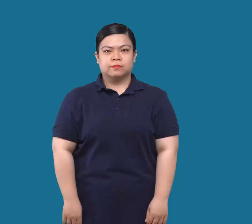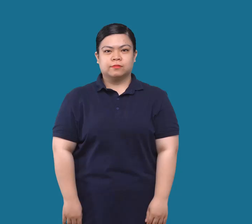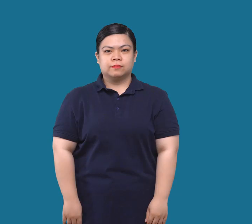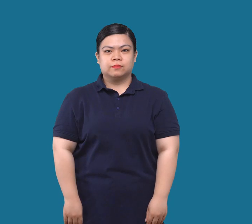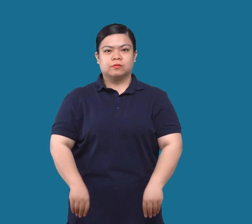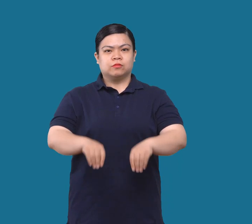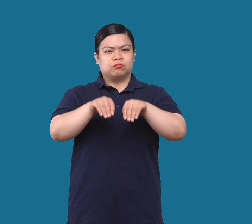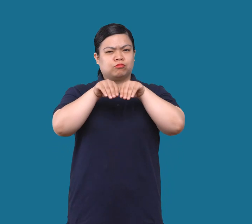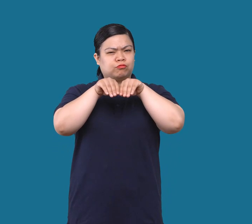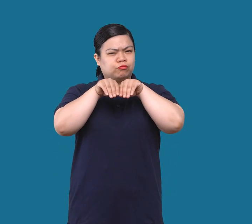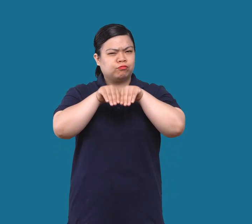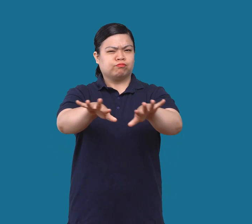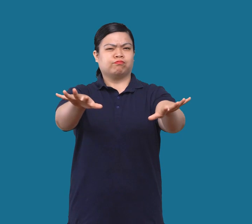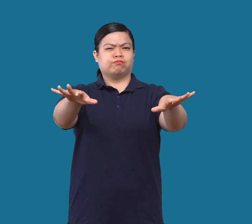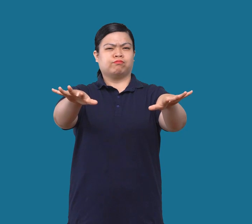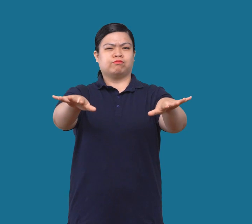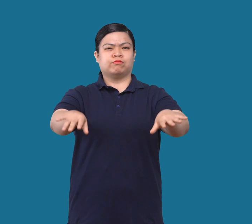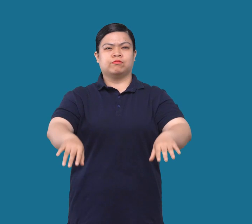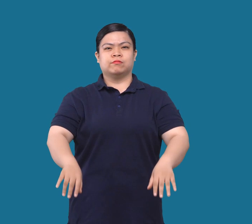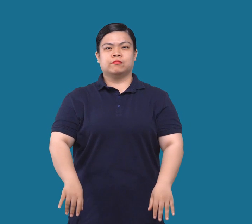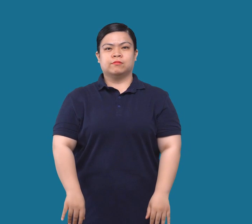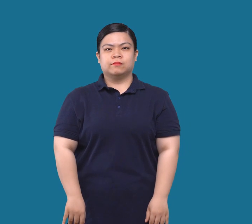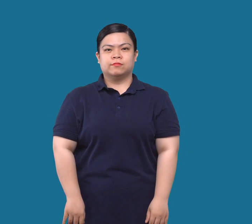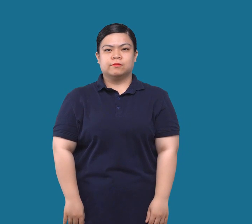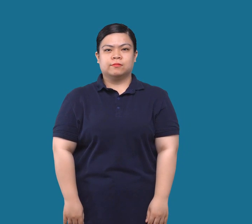phổ biến